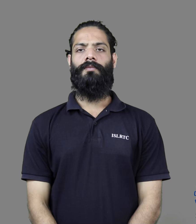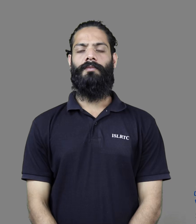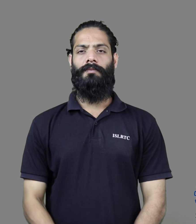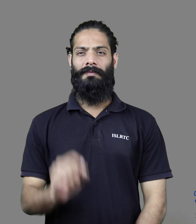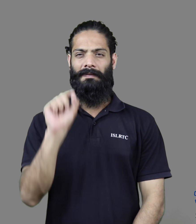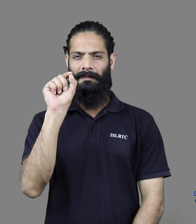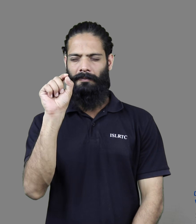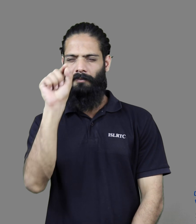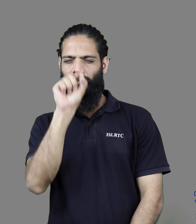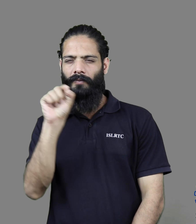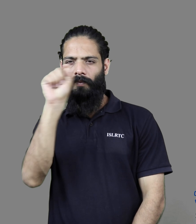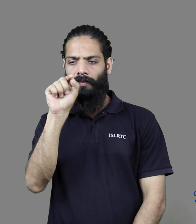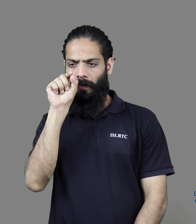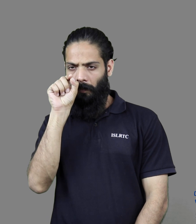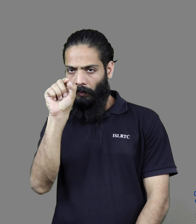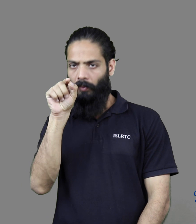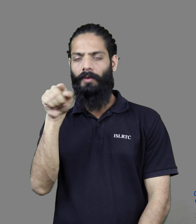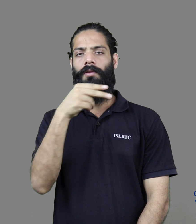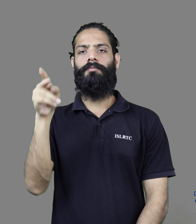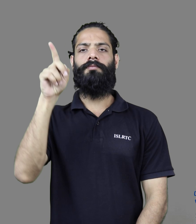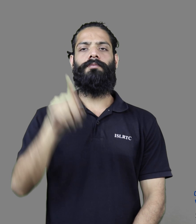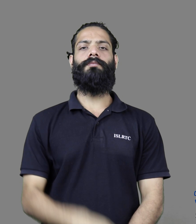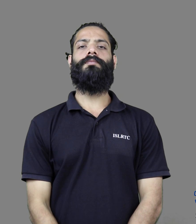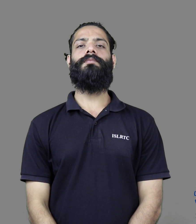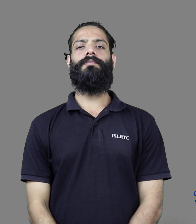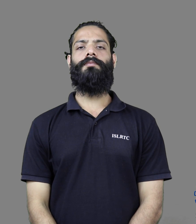Nucleus